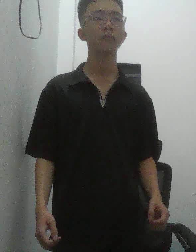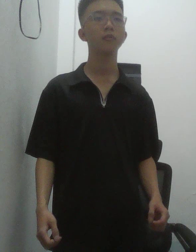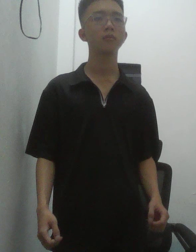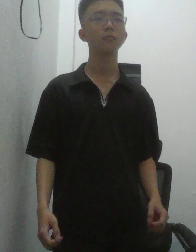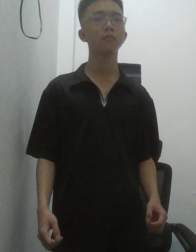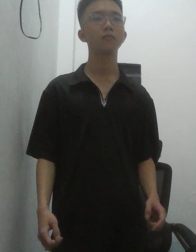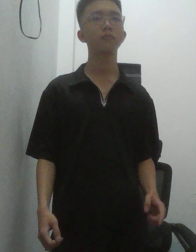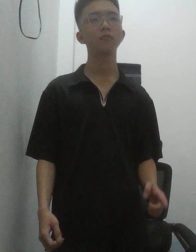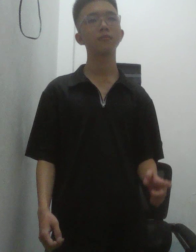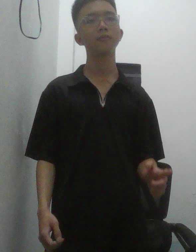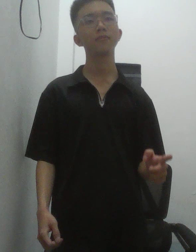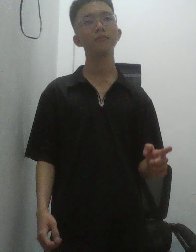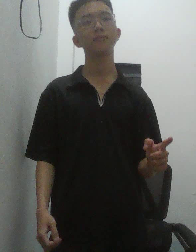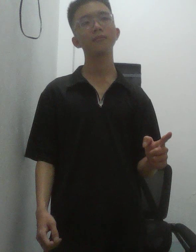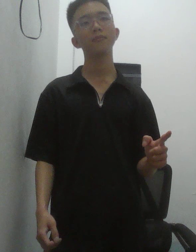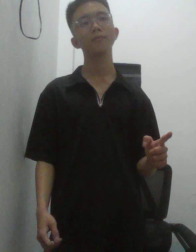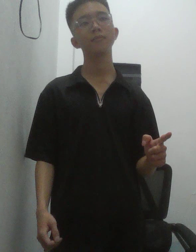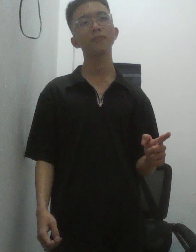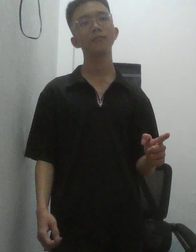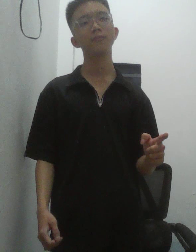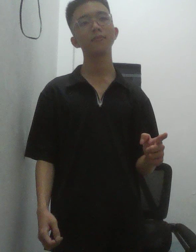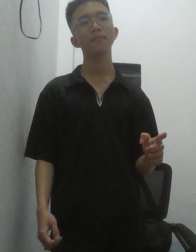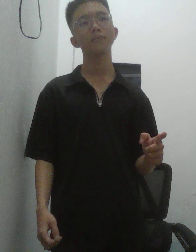ban